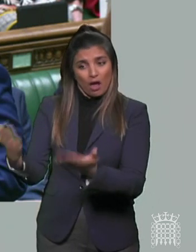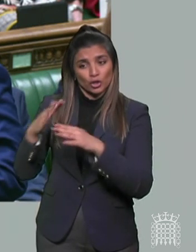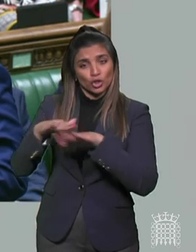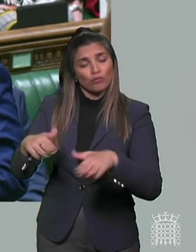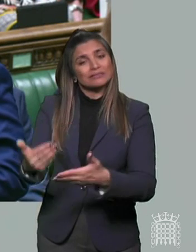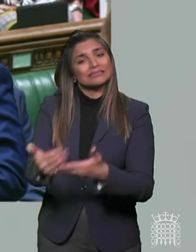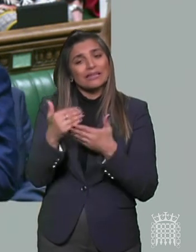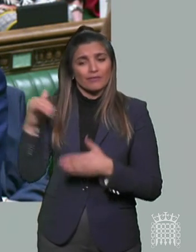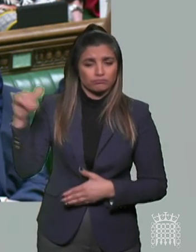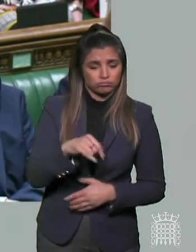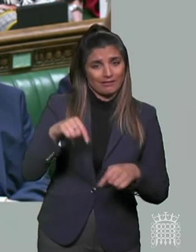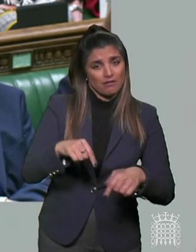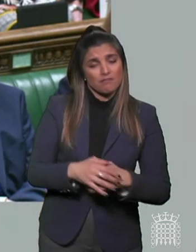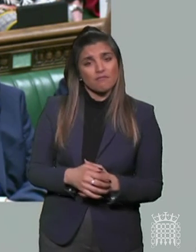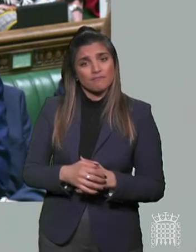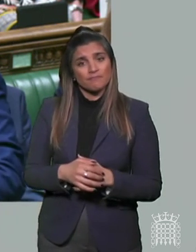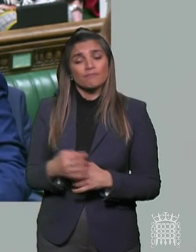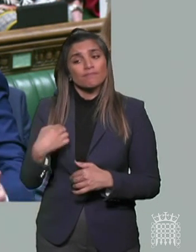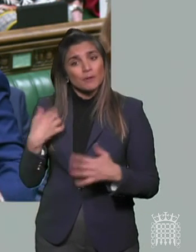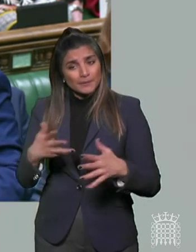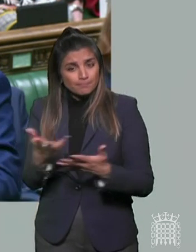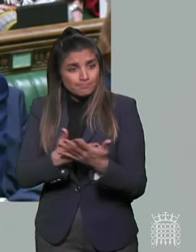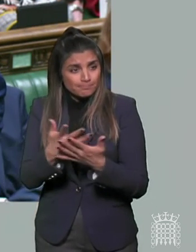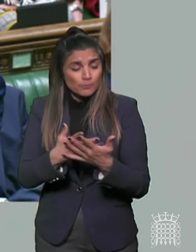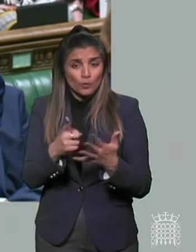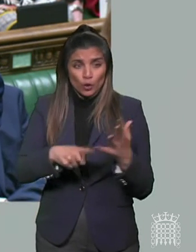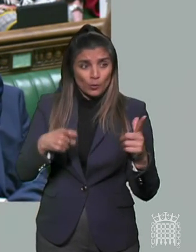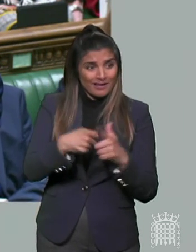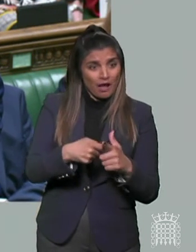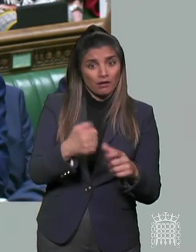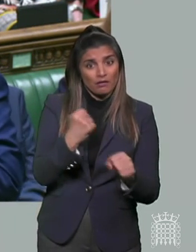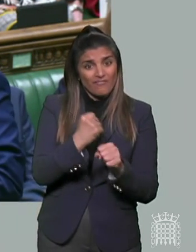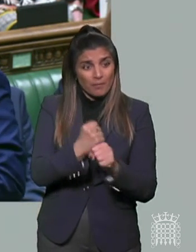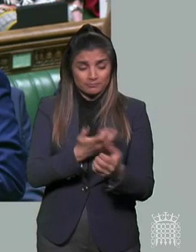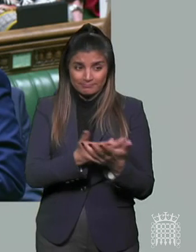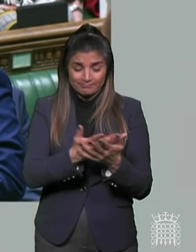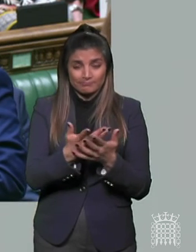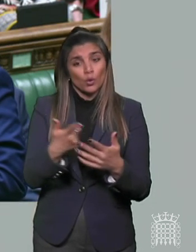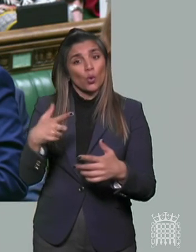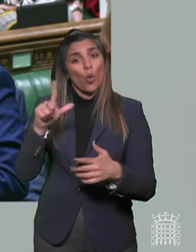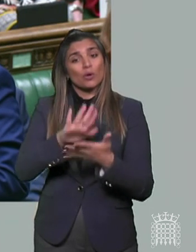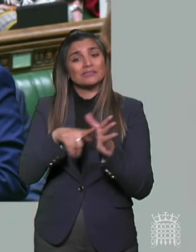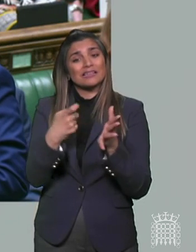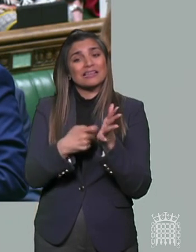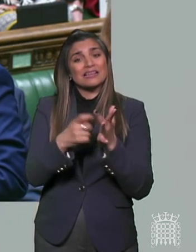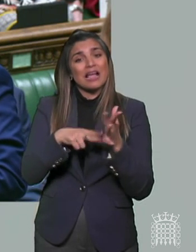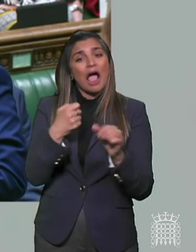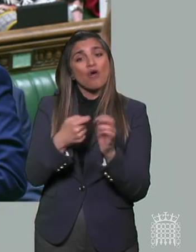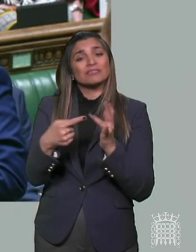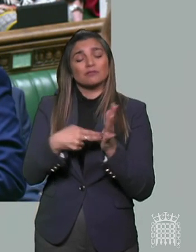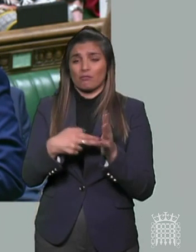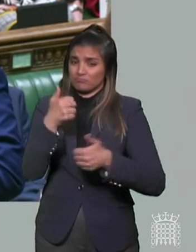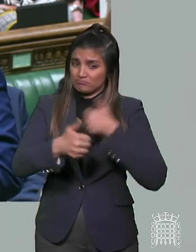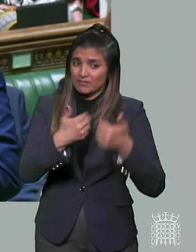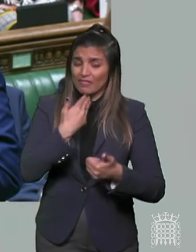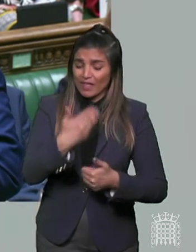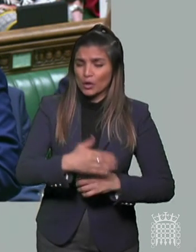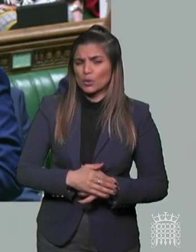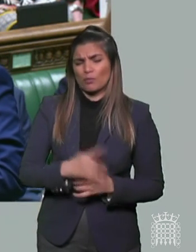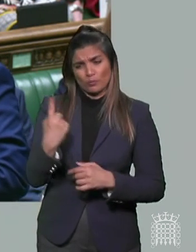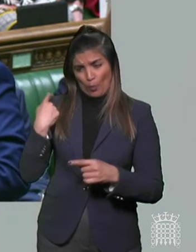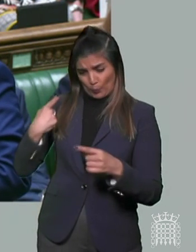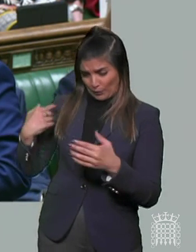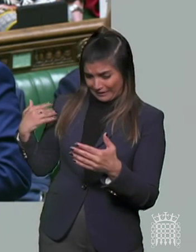I have worked with UK Government Ministers to try to make that happen—I commend Lord Harrington in particular for his efforts—but a week on, the Home Office is still